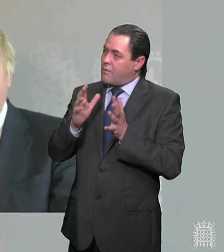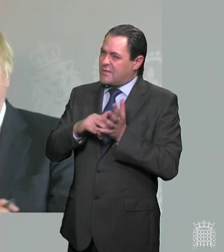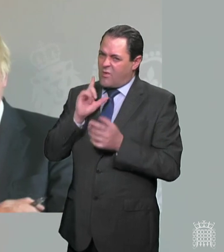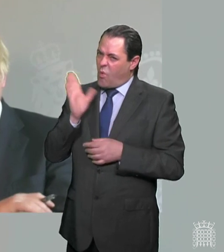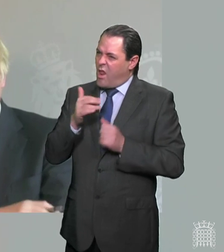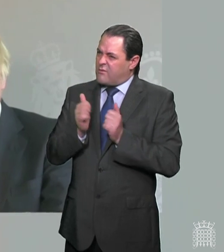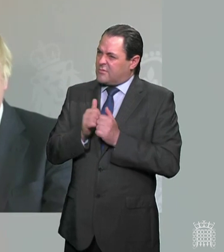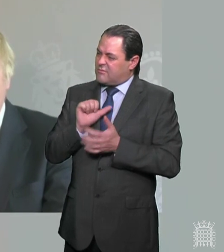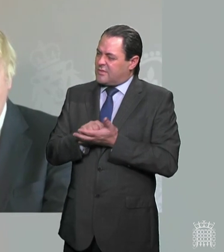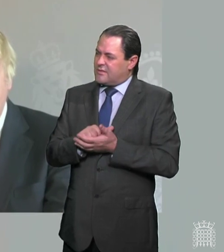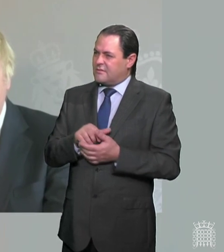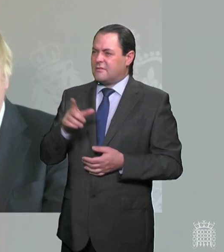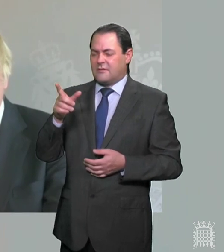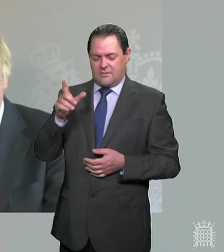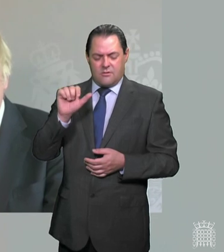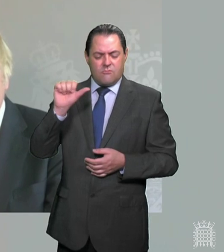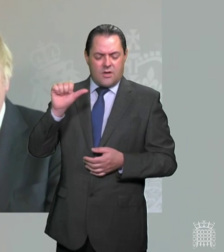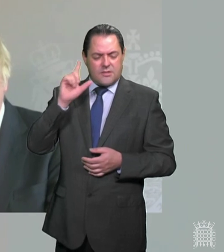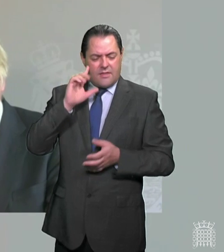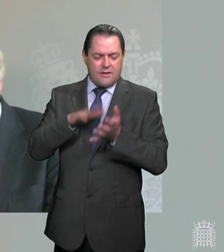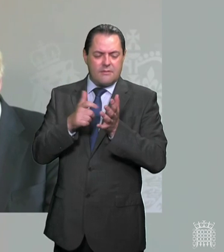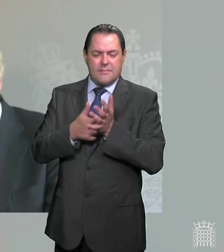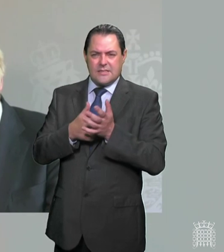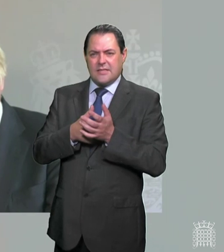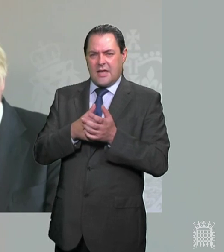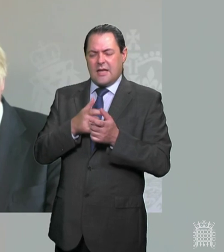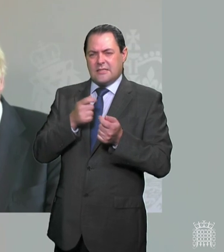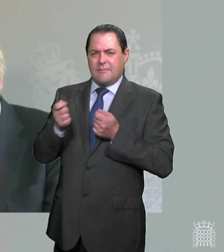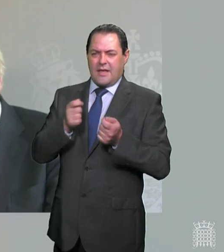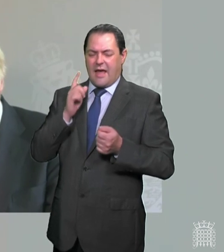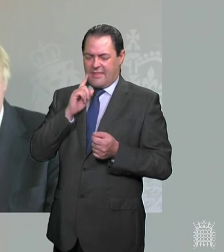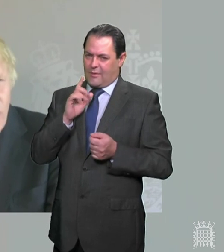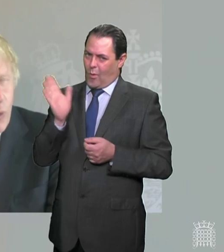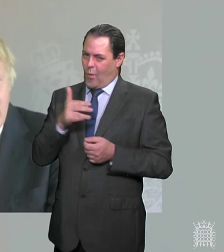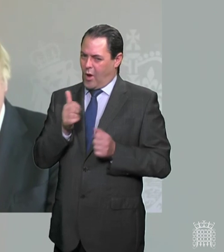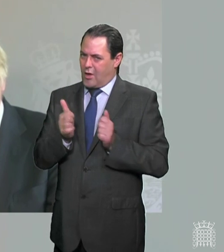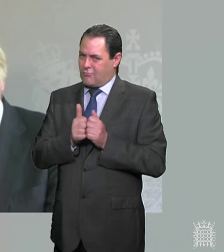Yes, Mr Speaker, I think this is a pretty safe bet for everybody.